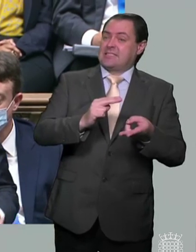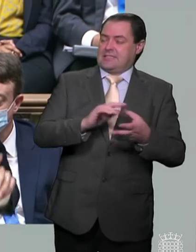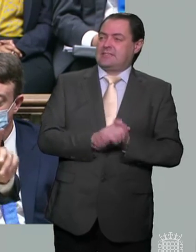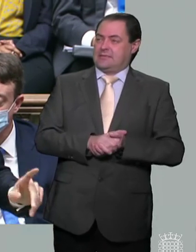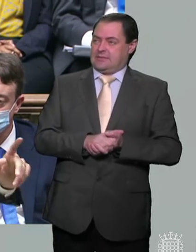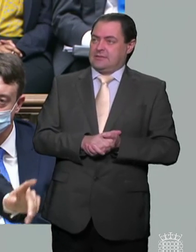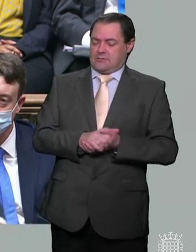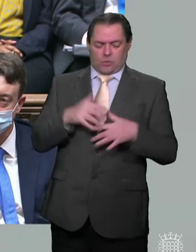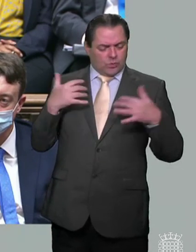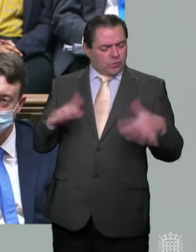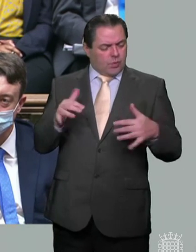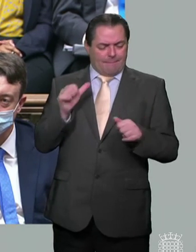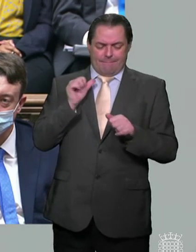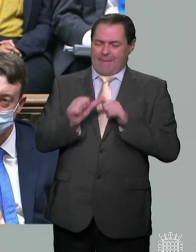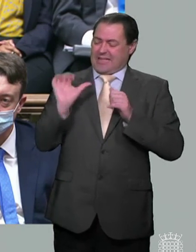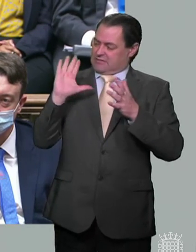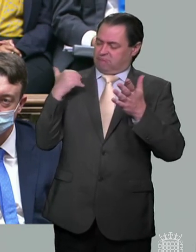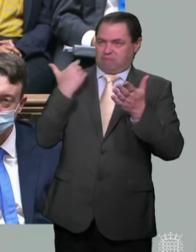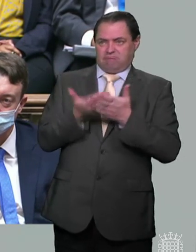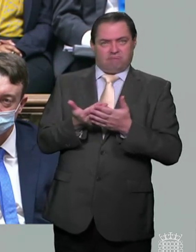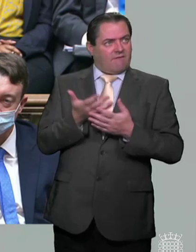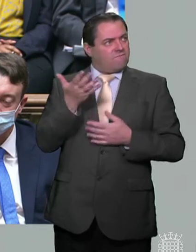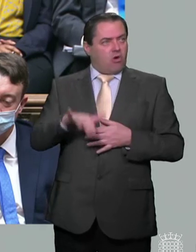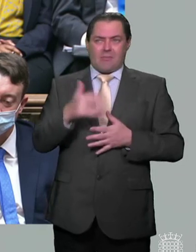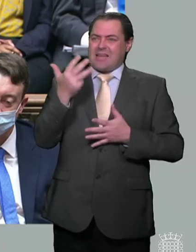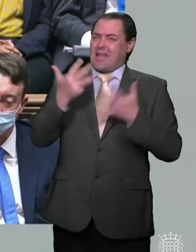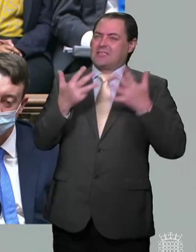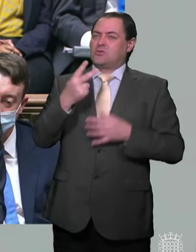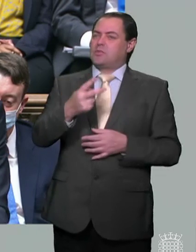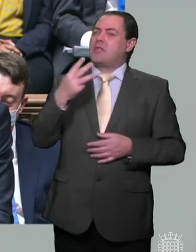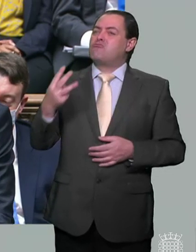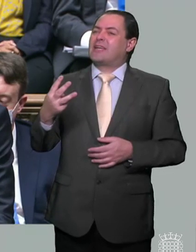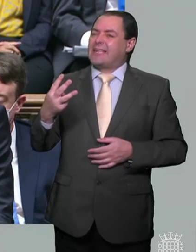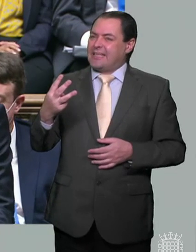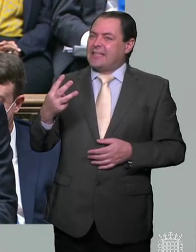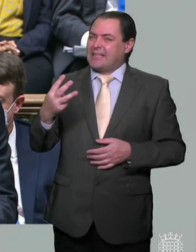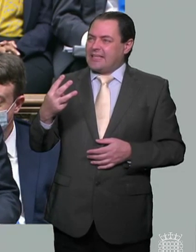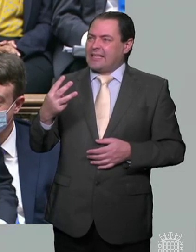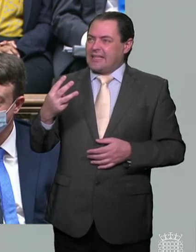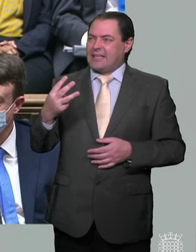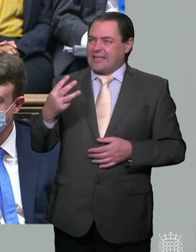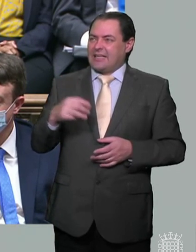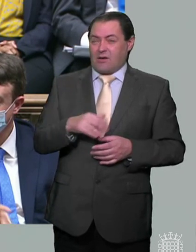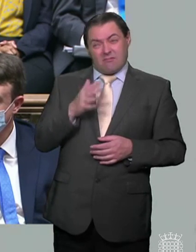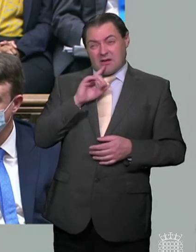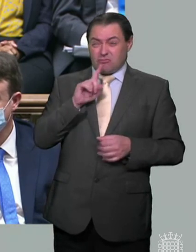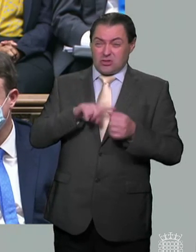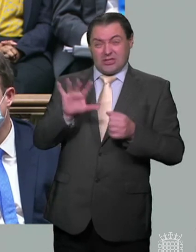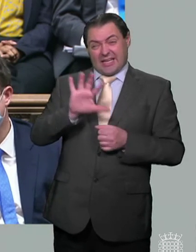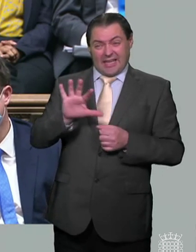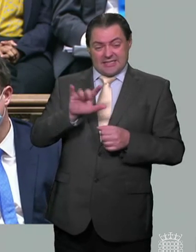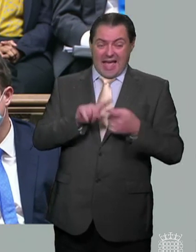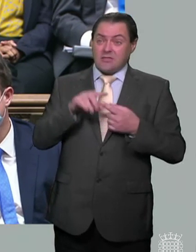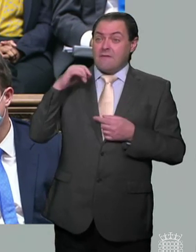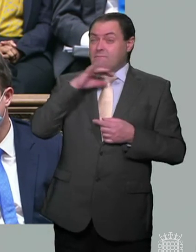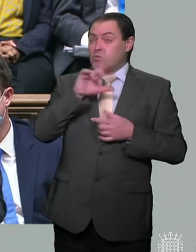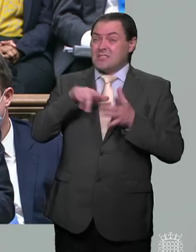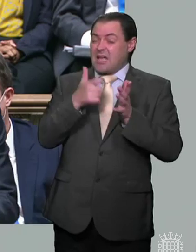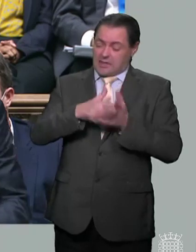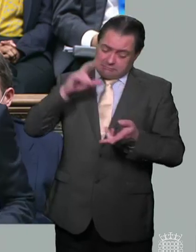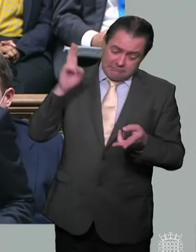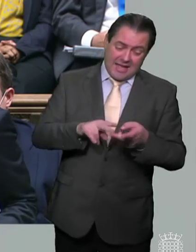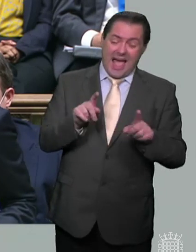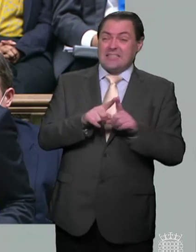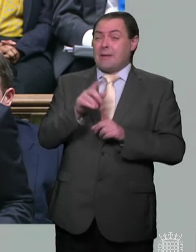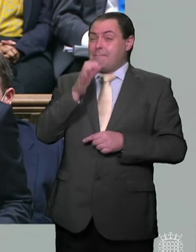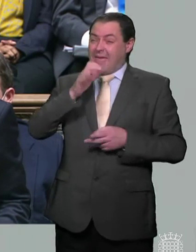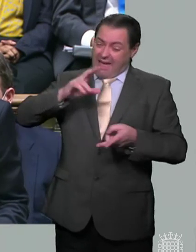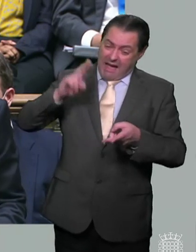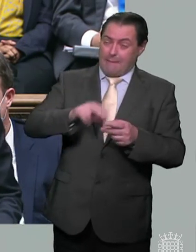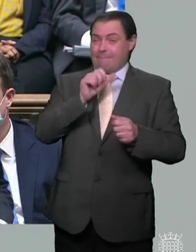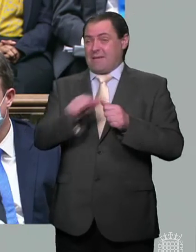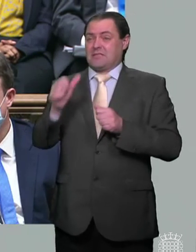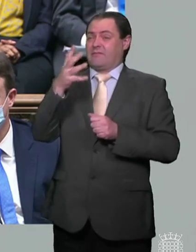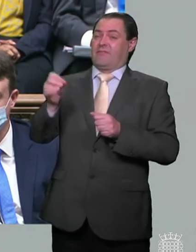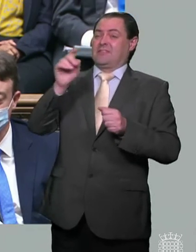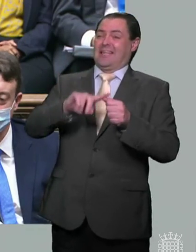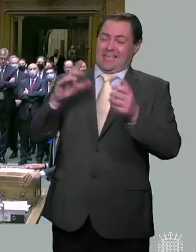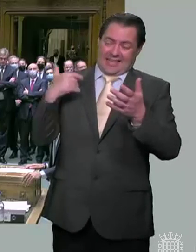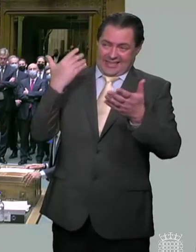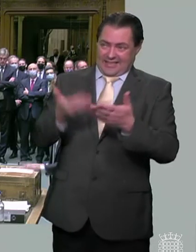That is the biggest cut to cider duty since 1923; the biggest cut to fruit ciders in a generation; the biggest cut to beer duty for 50 years.